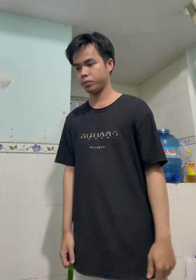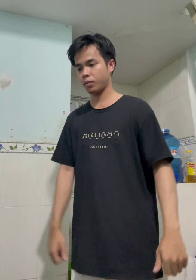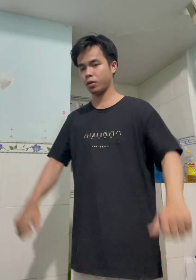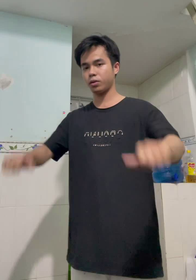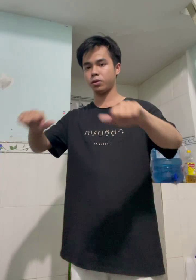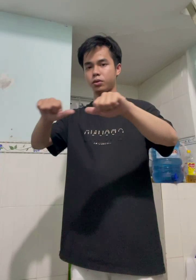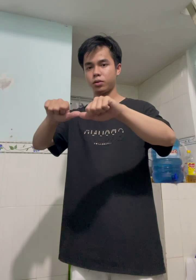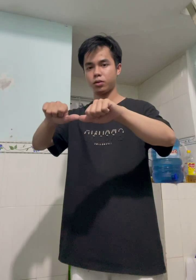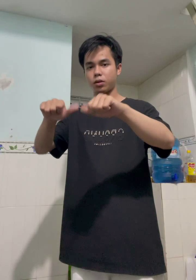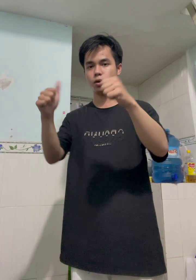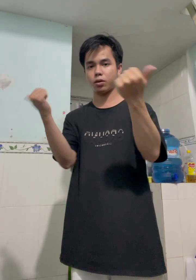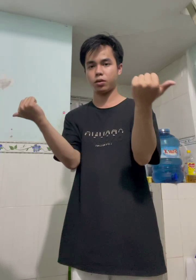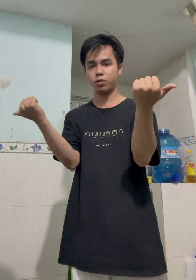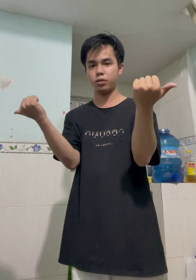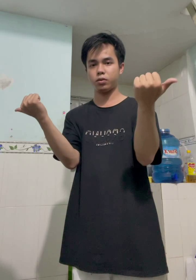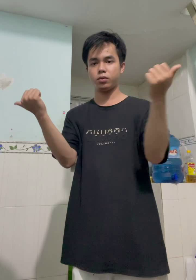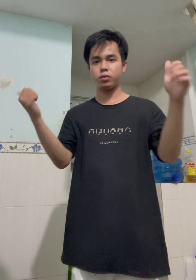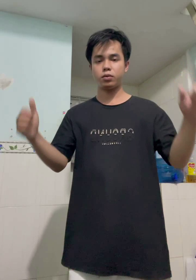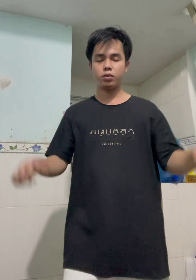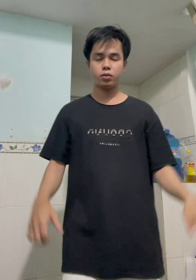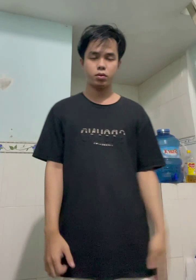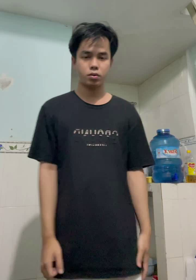o dau